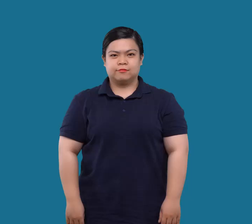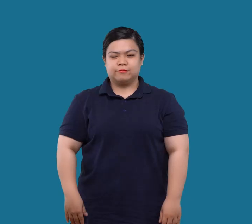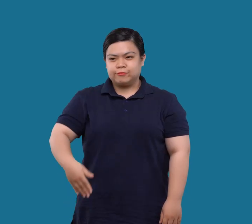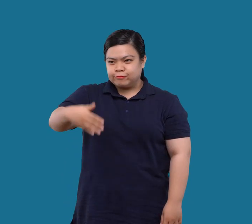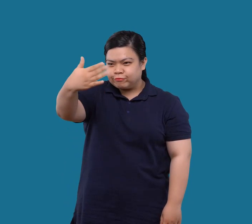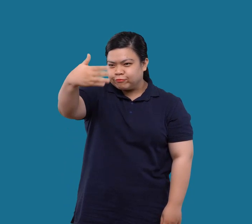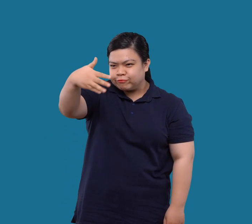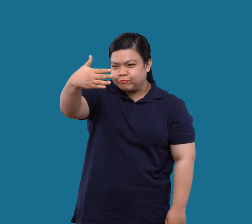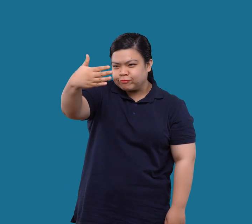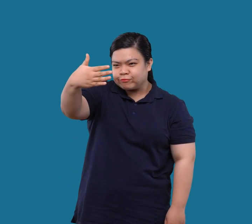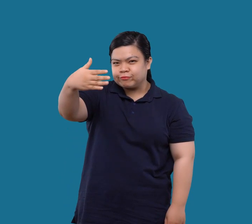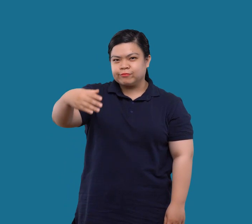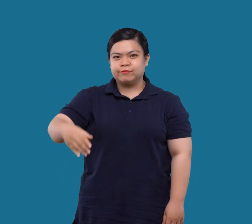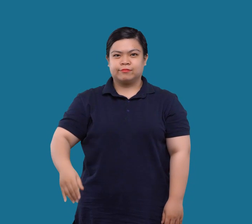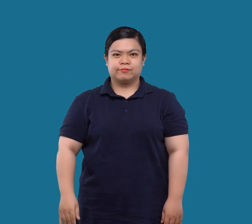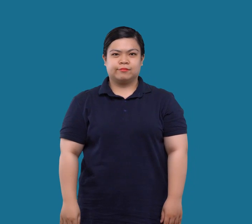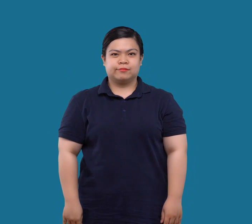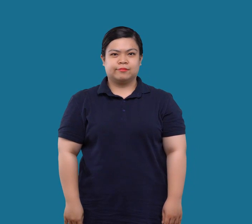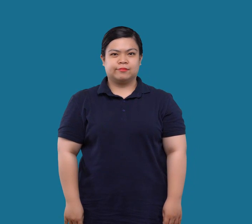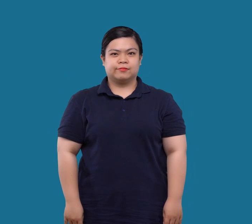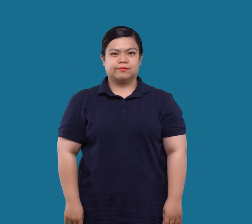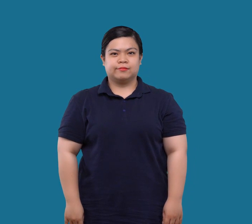phim truyện